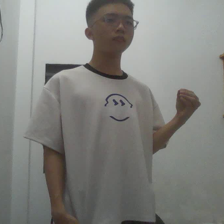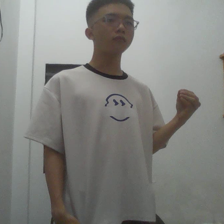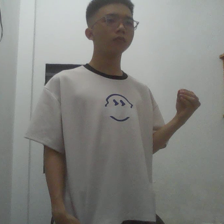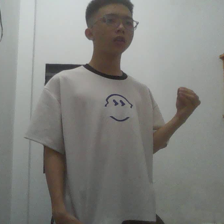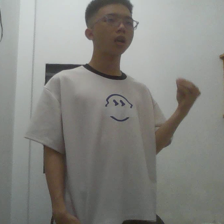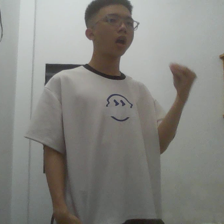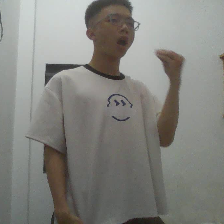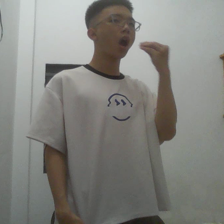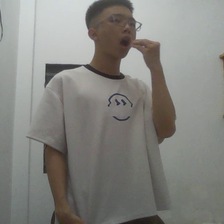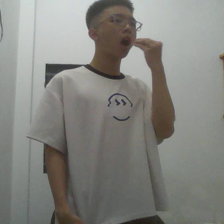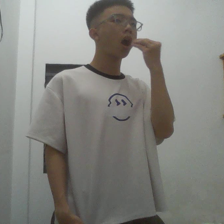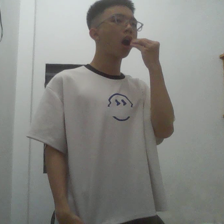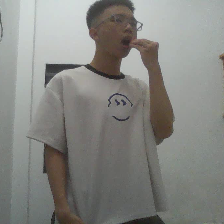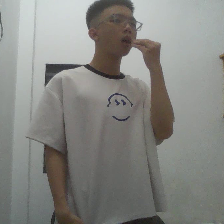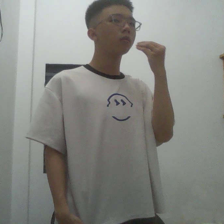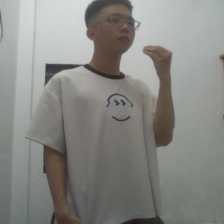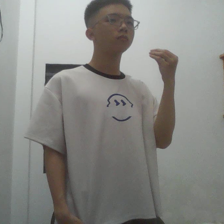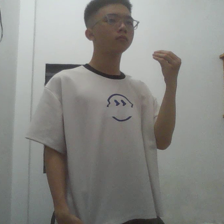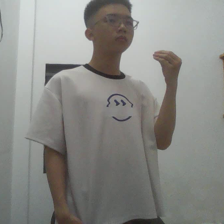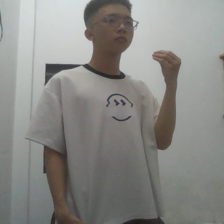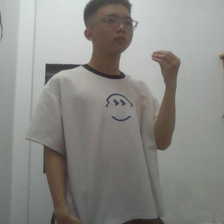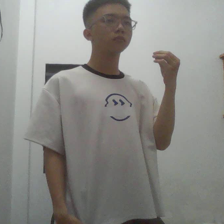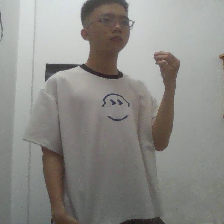an